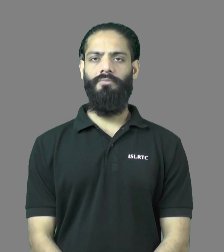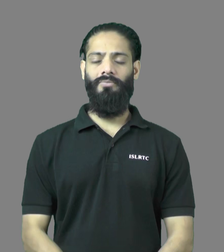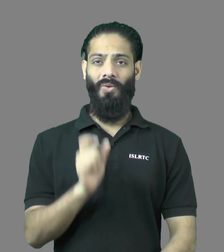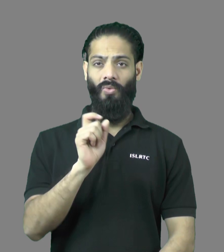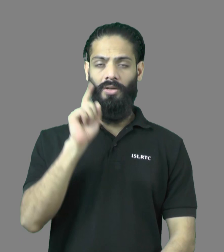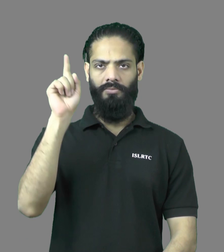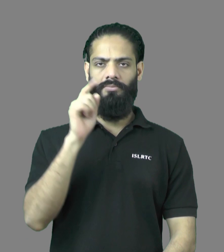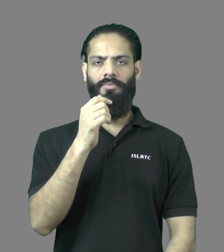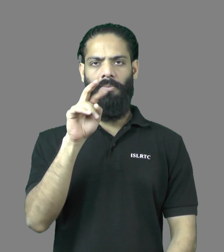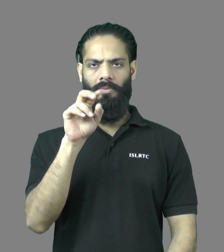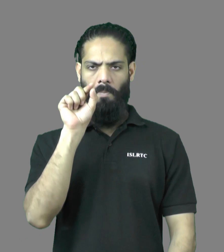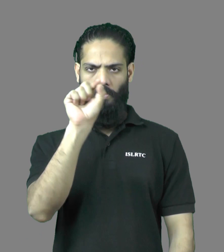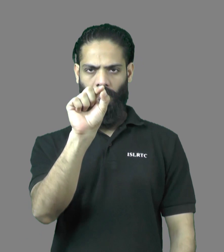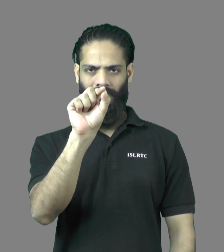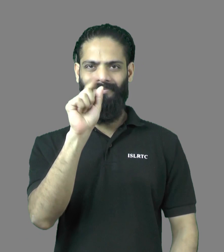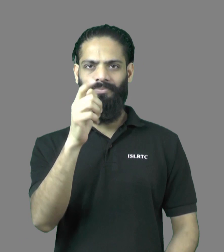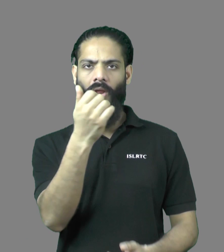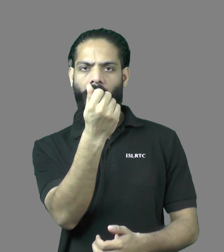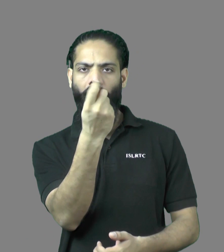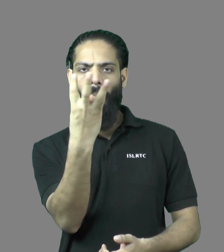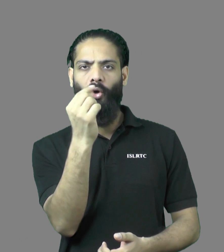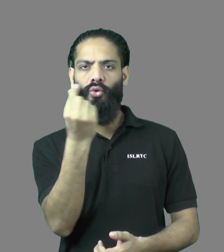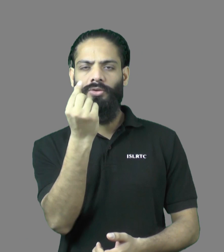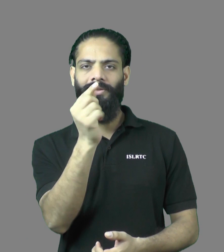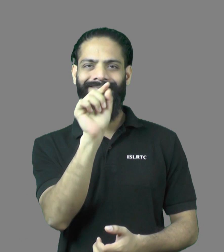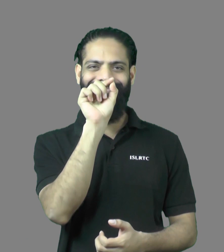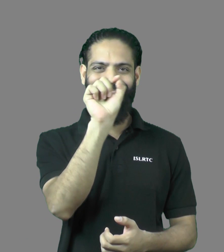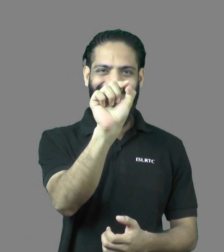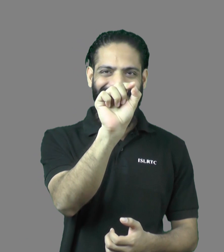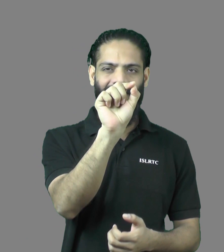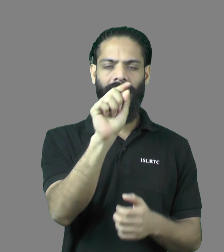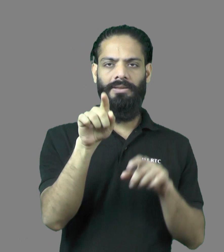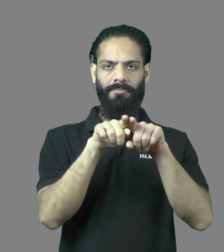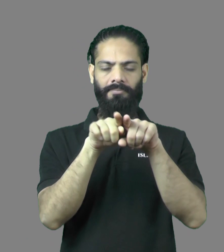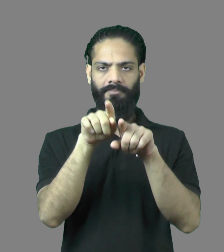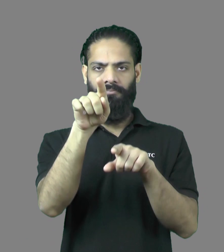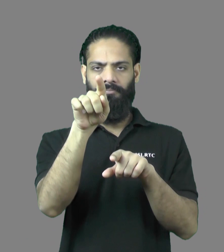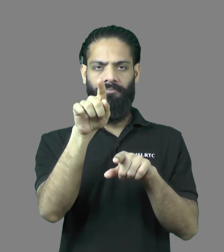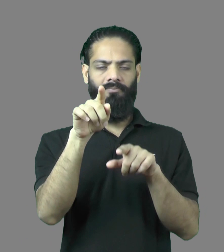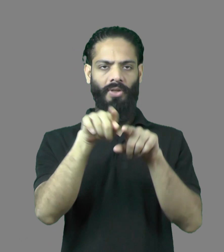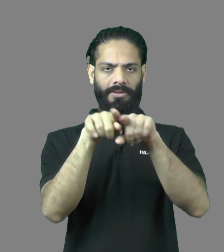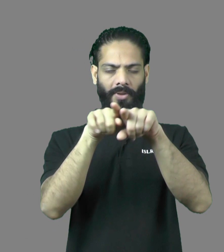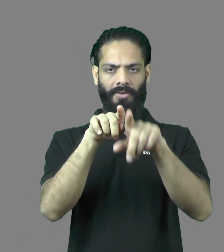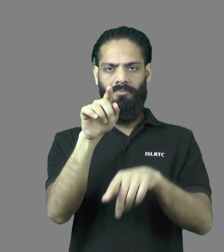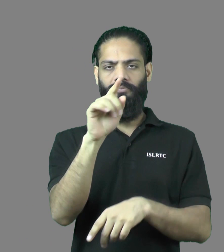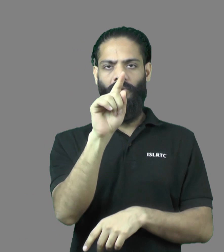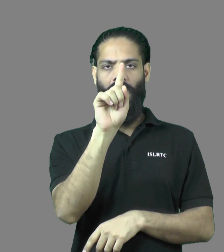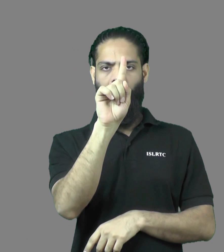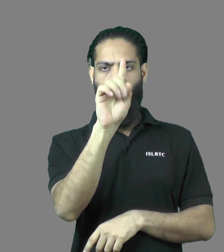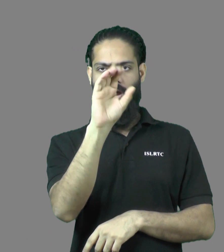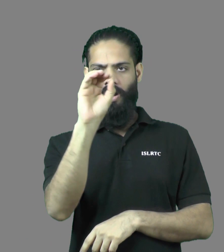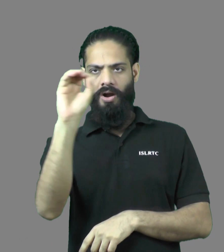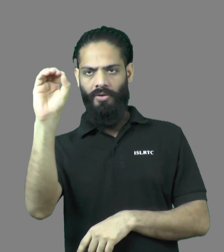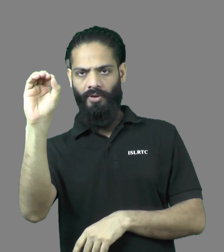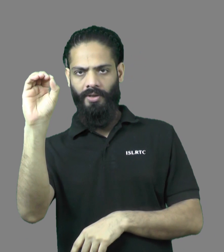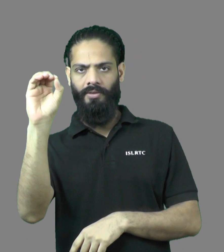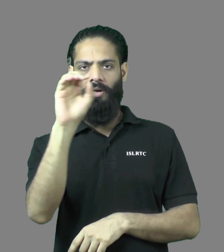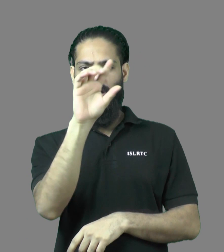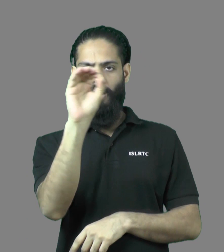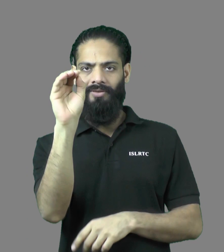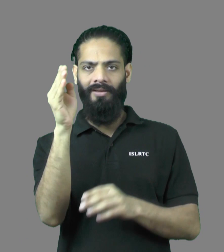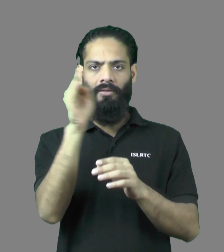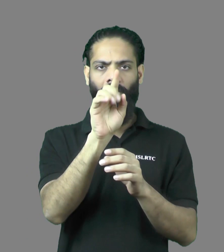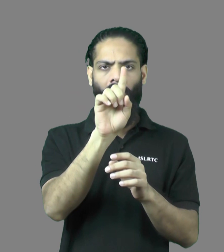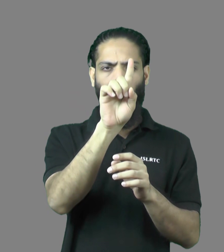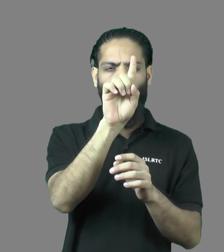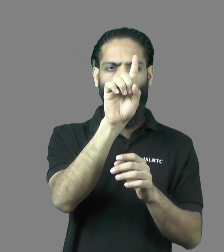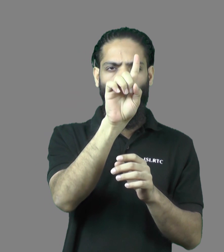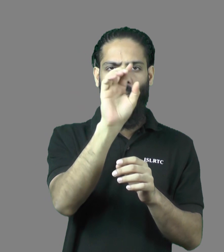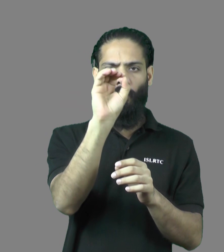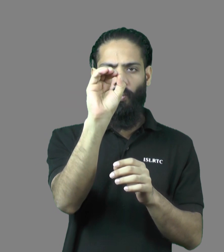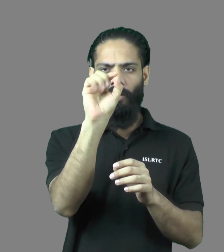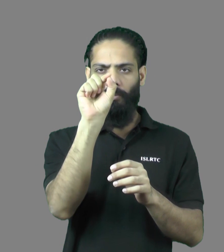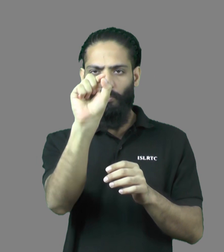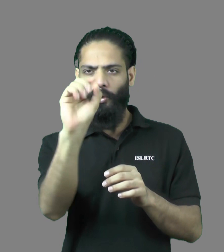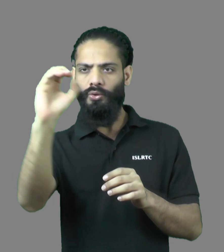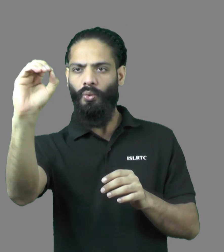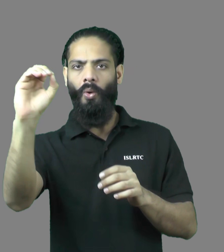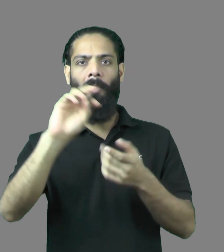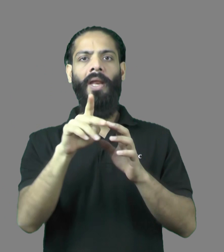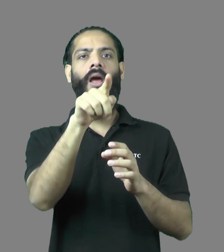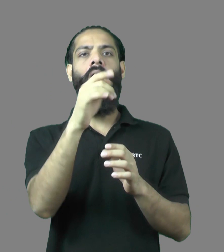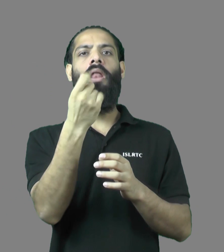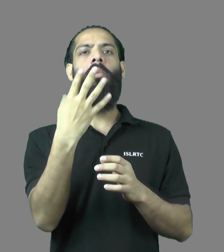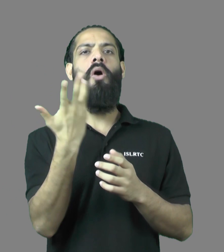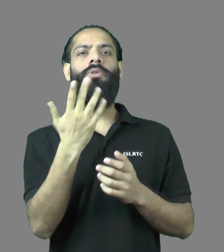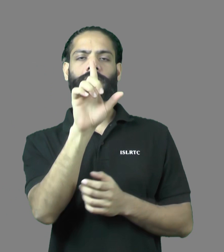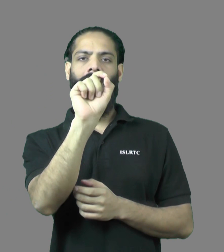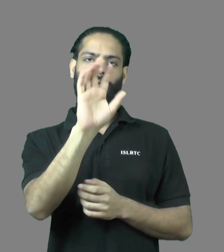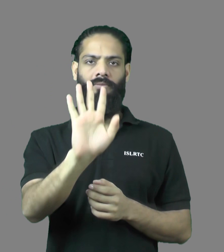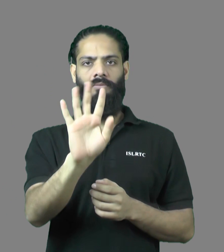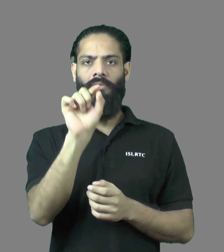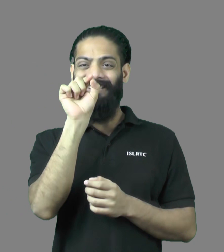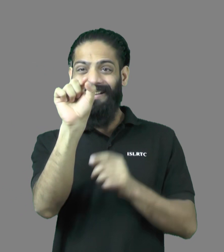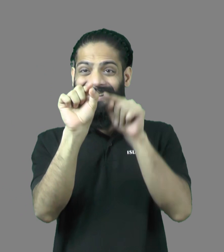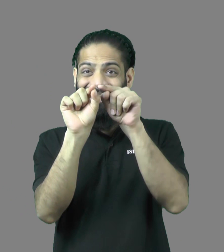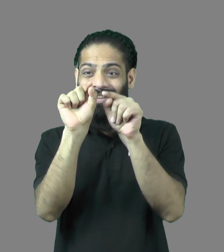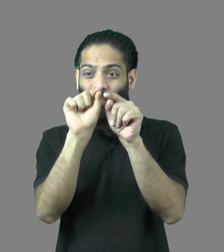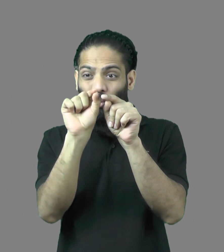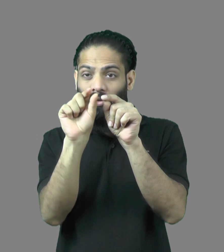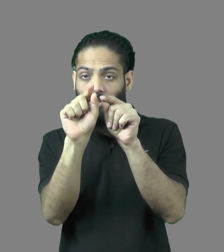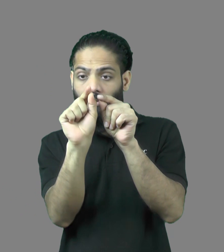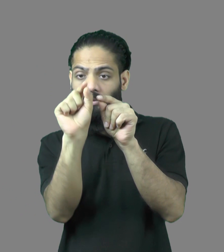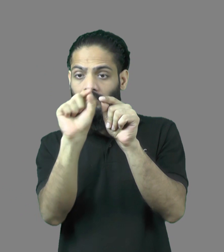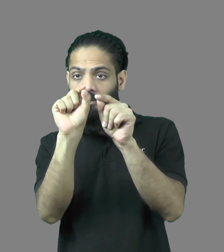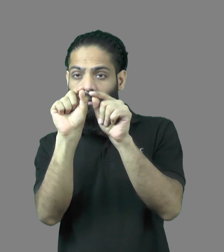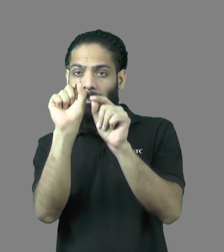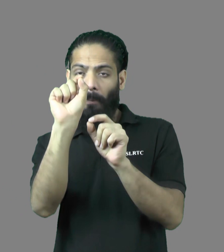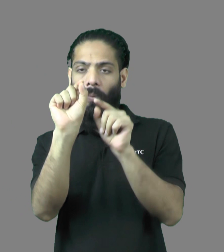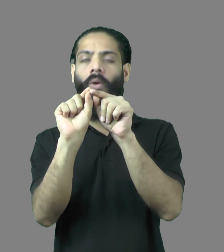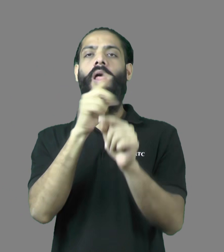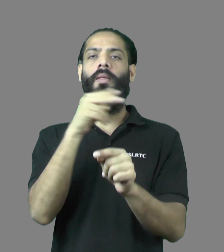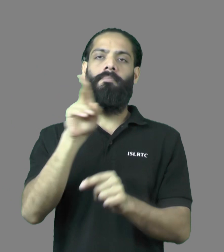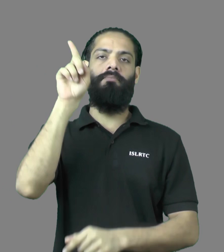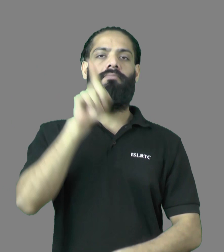Decimal